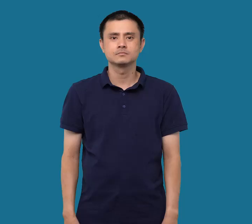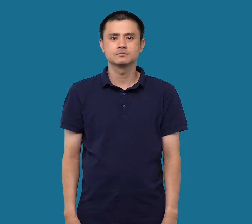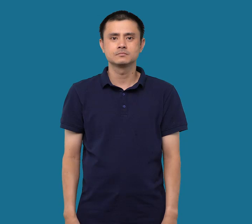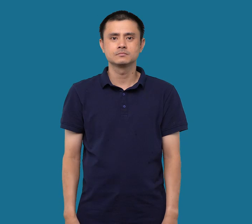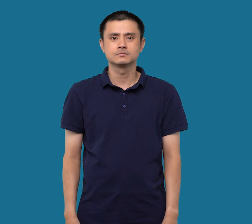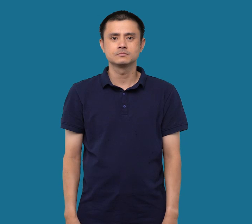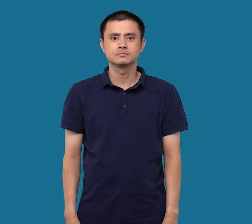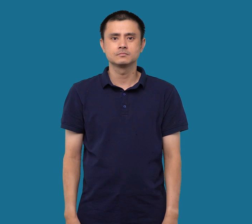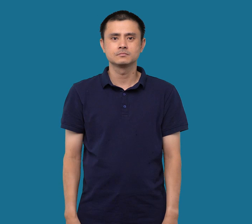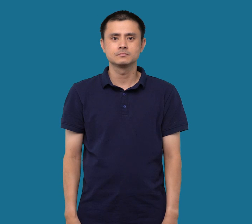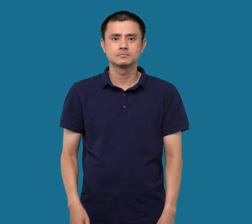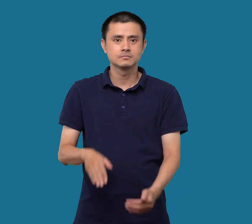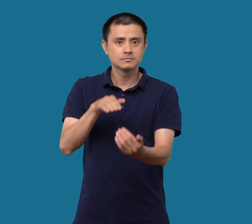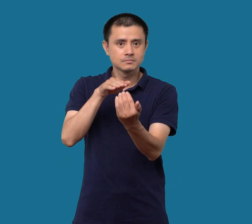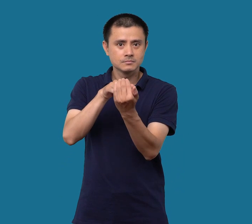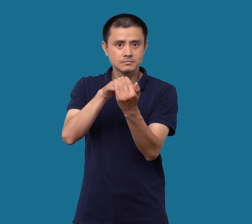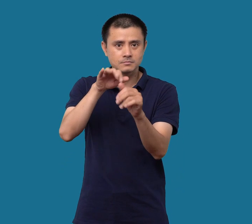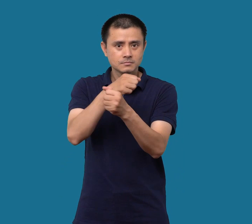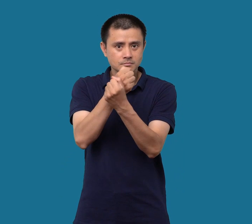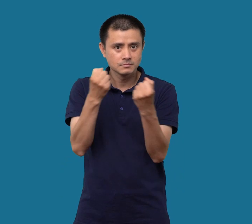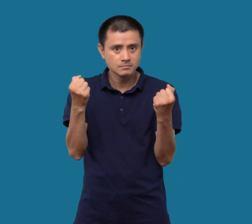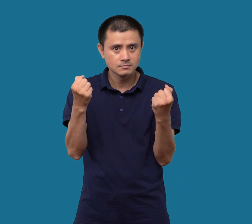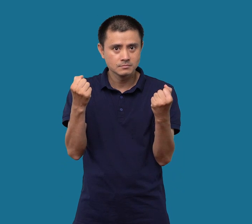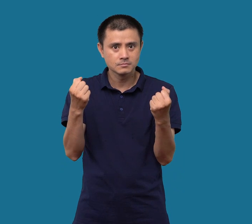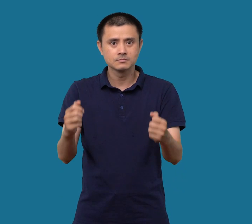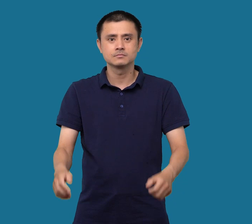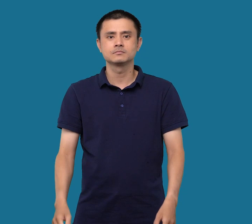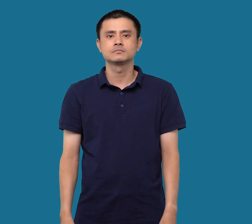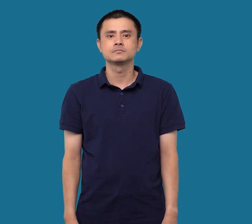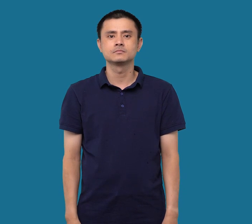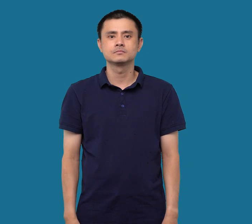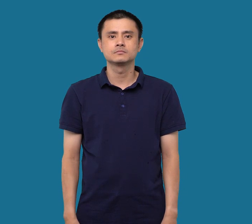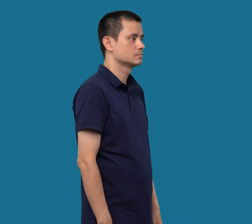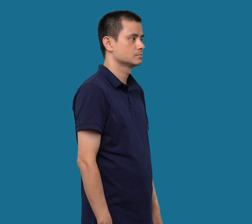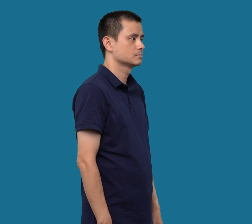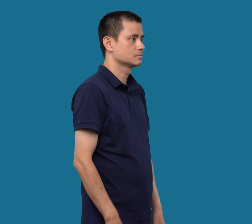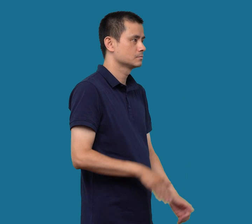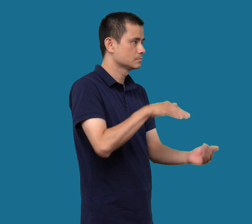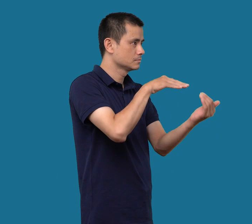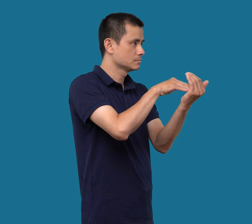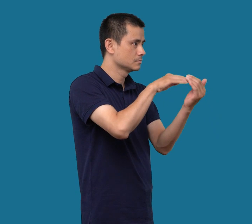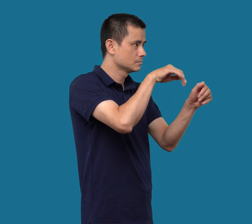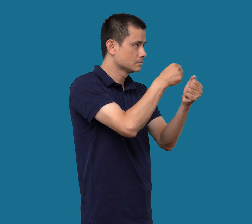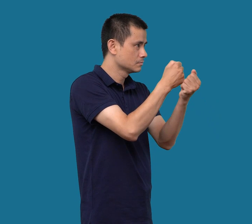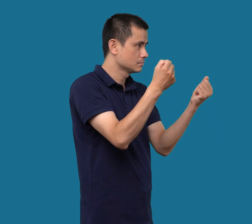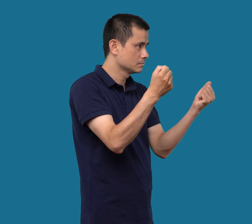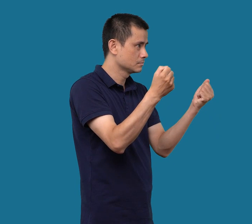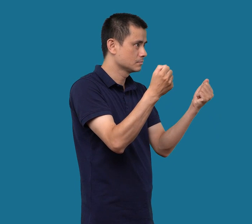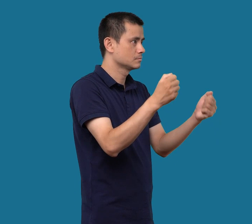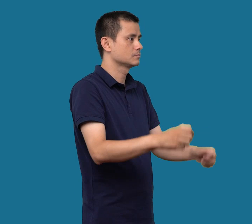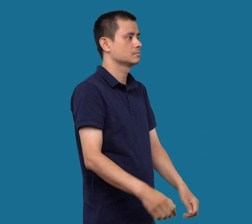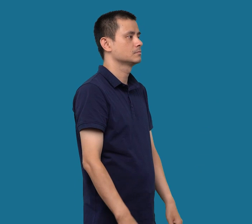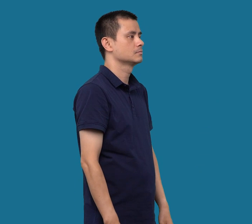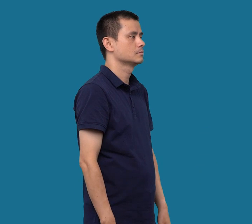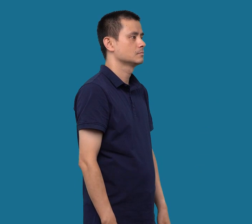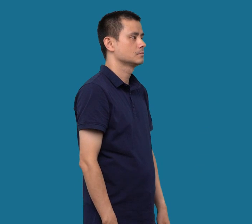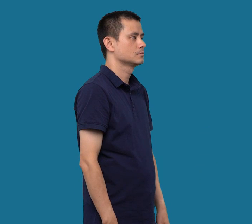giầy ba ta